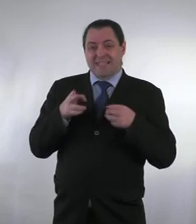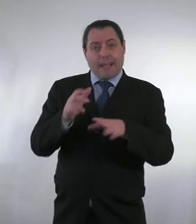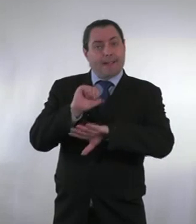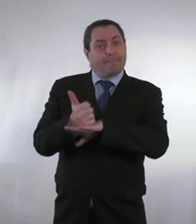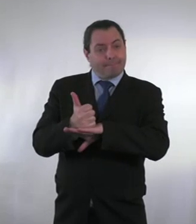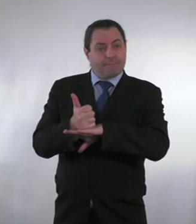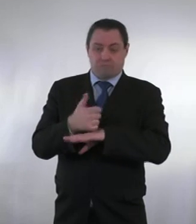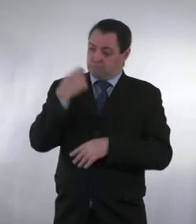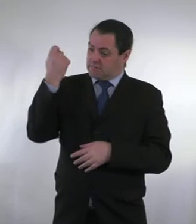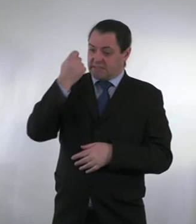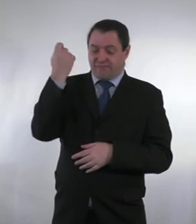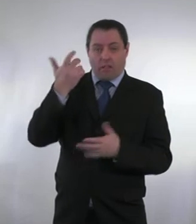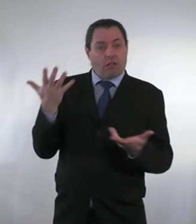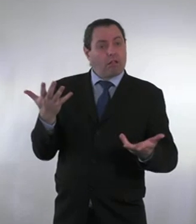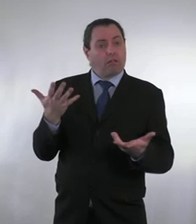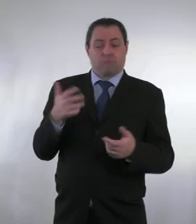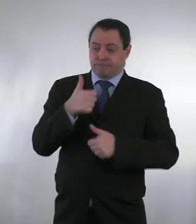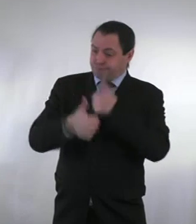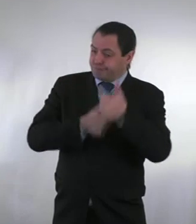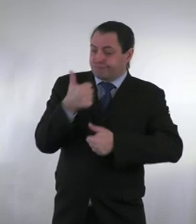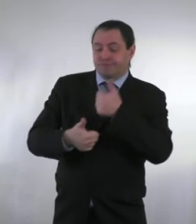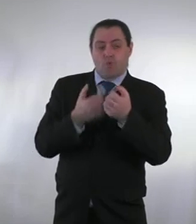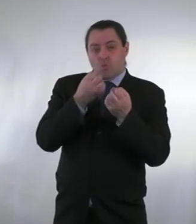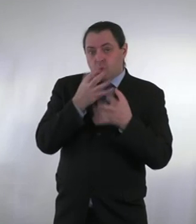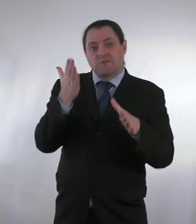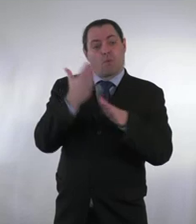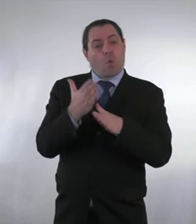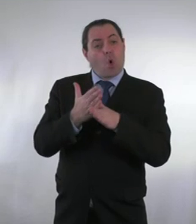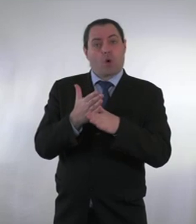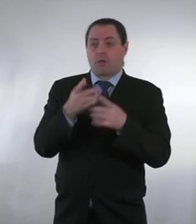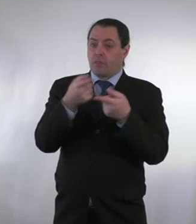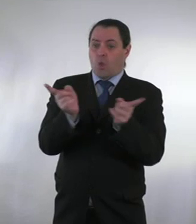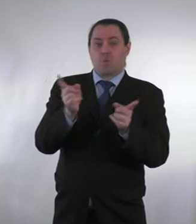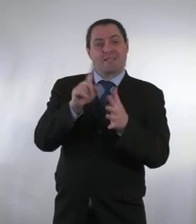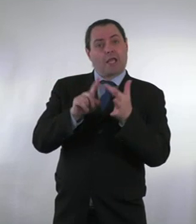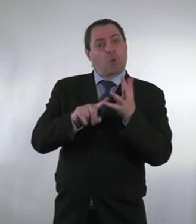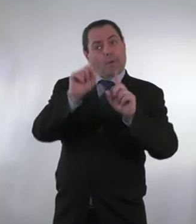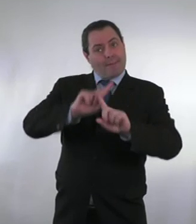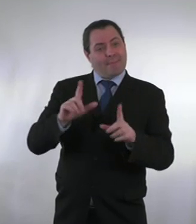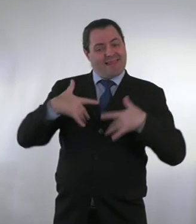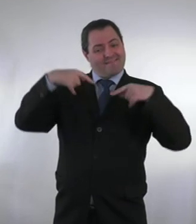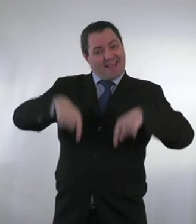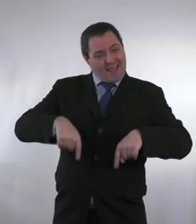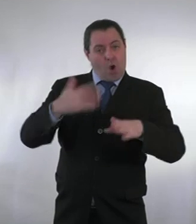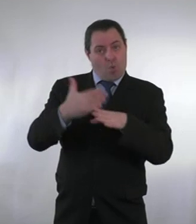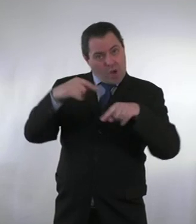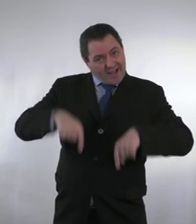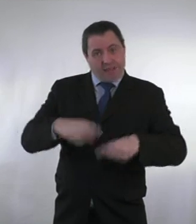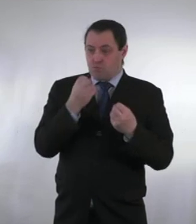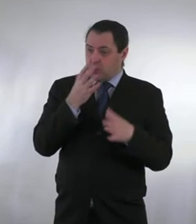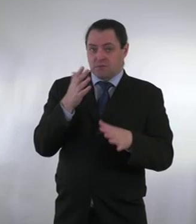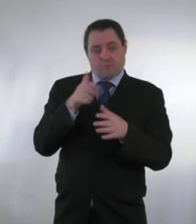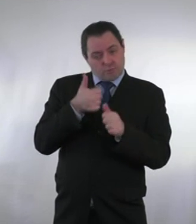It is a great success, and we pay tribute to the wonderful EU nationals in our country who do a fantastic job for this country.